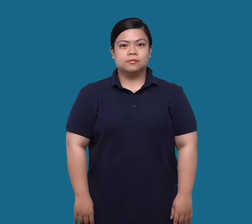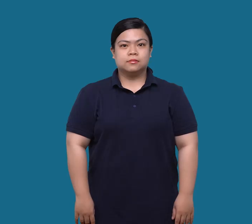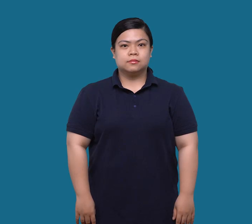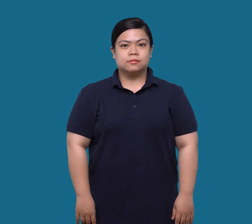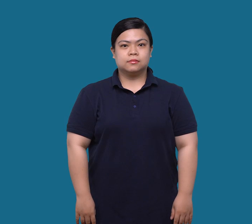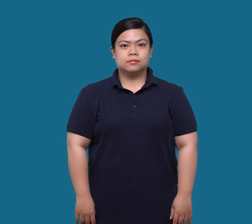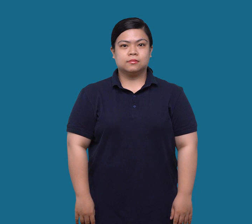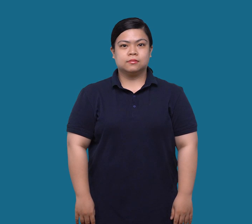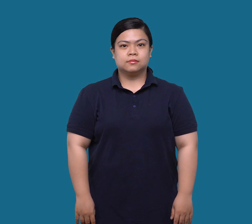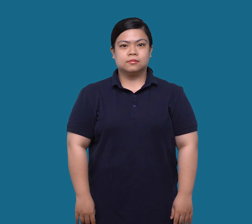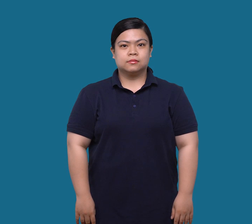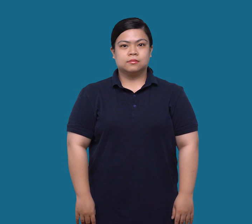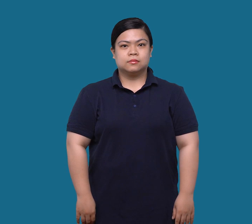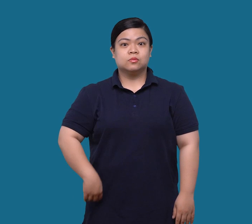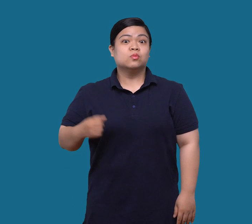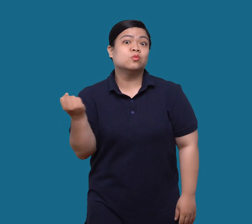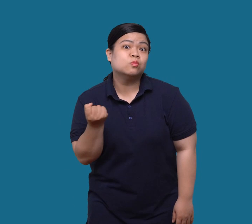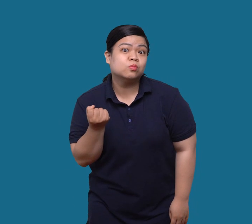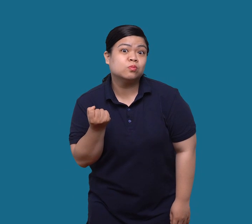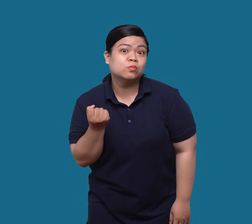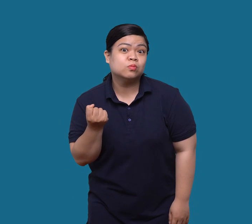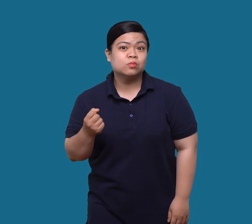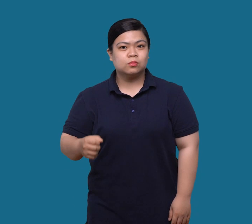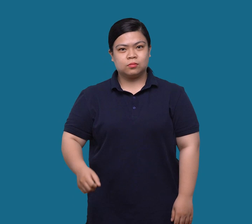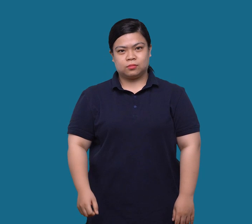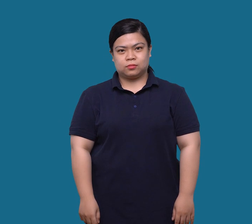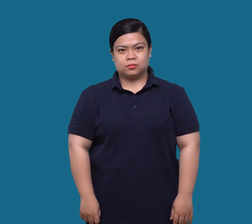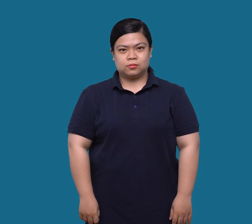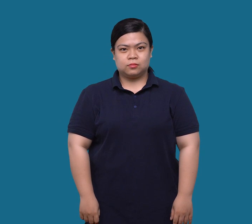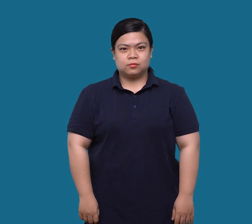đúng không?